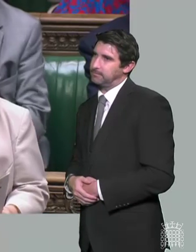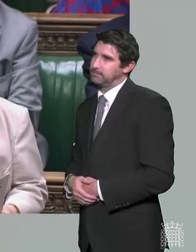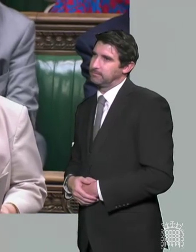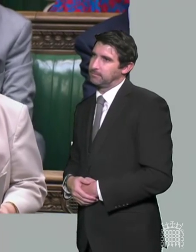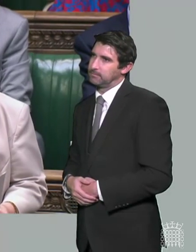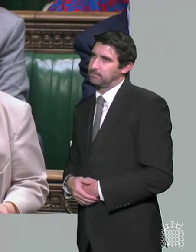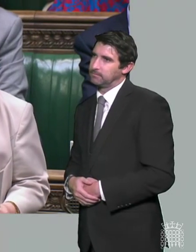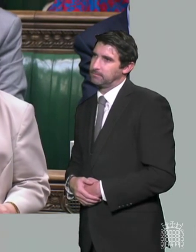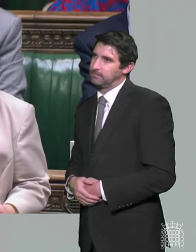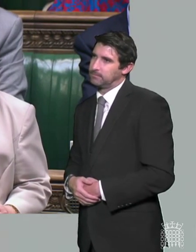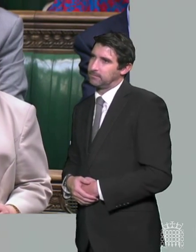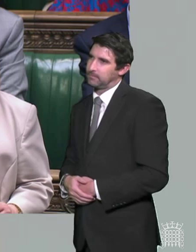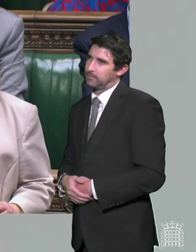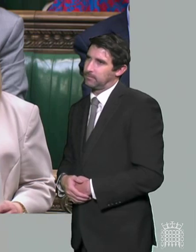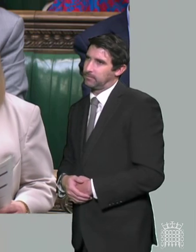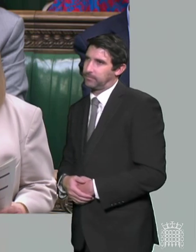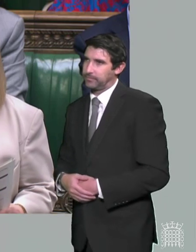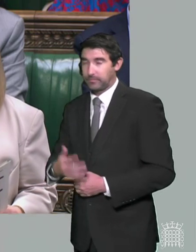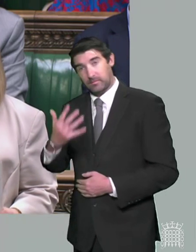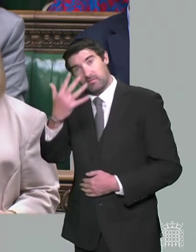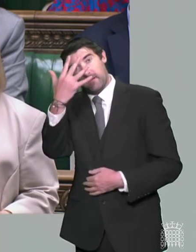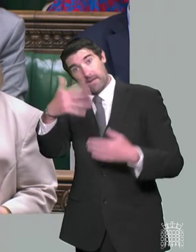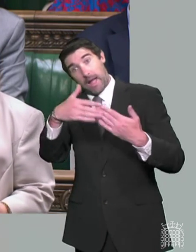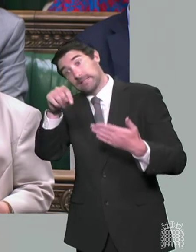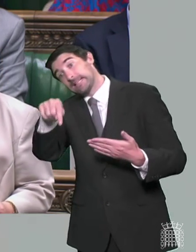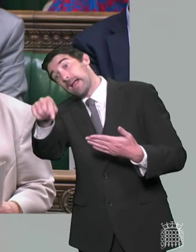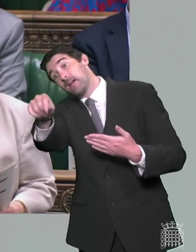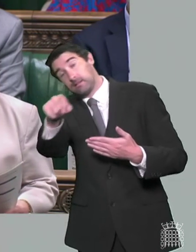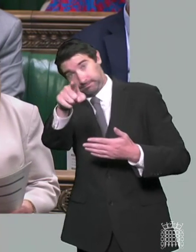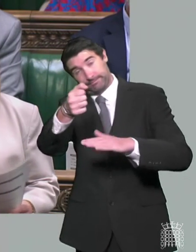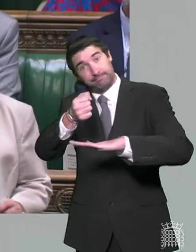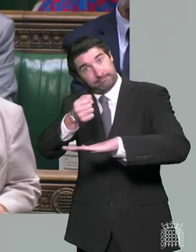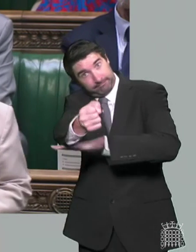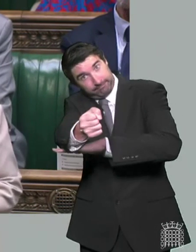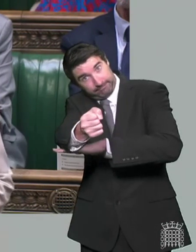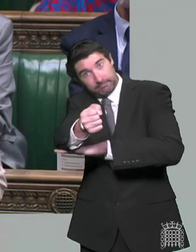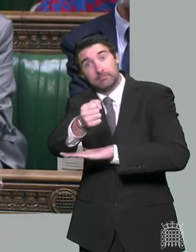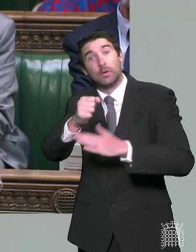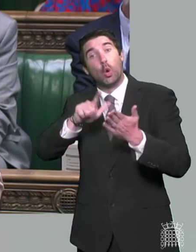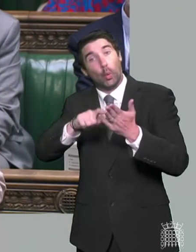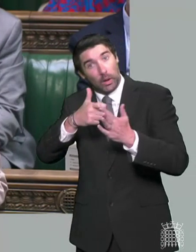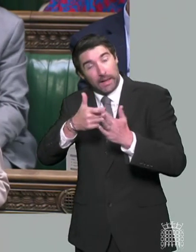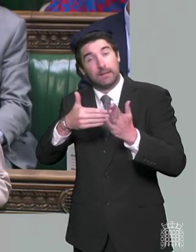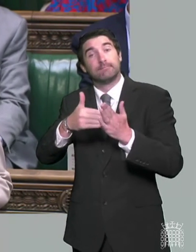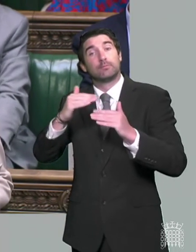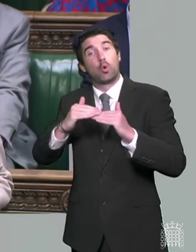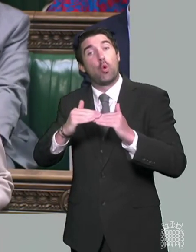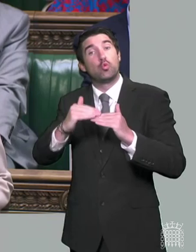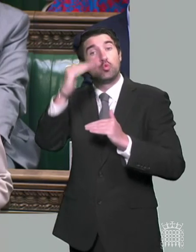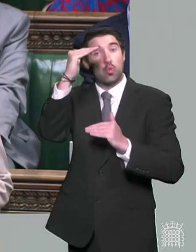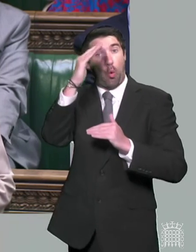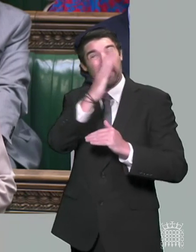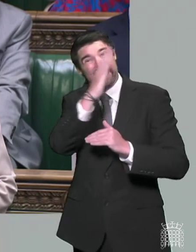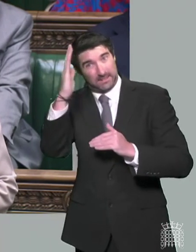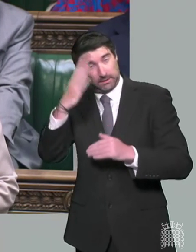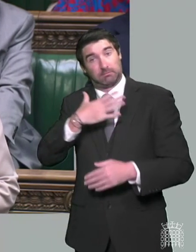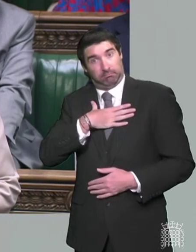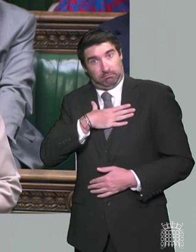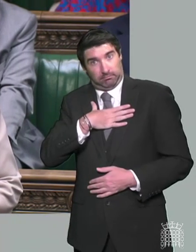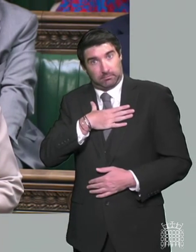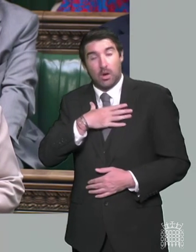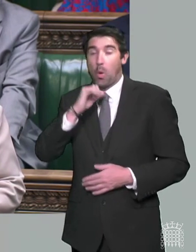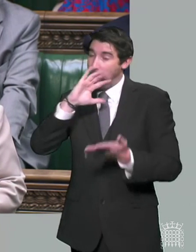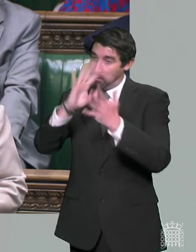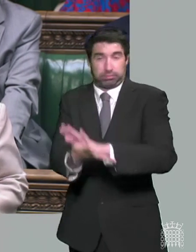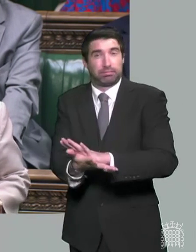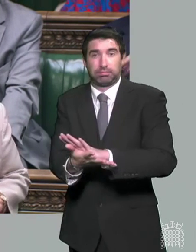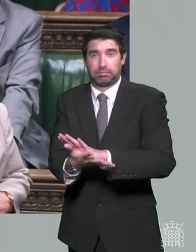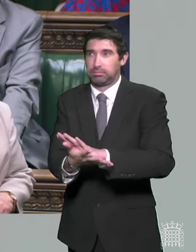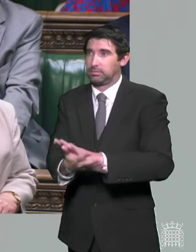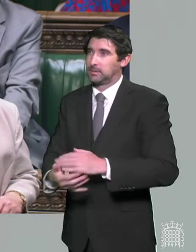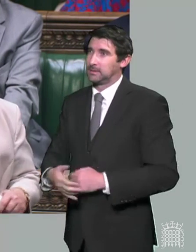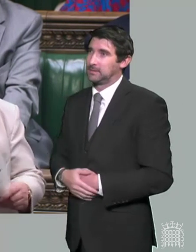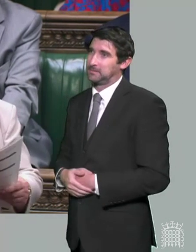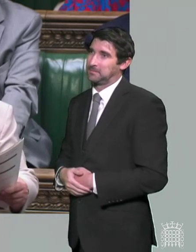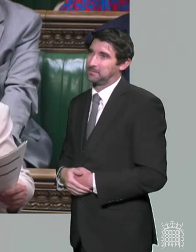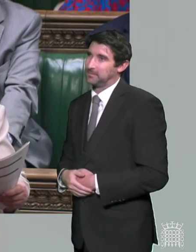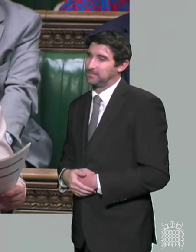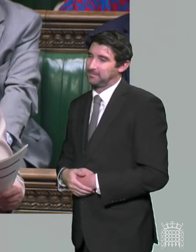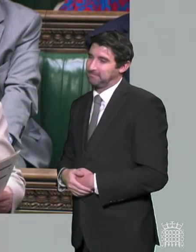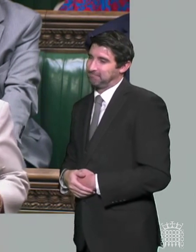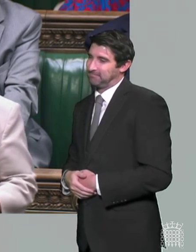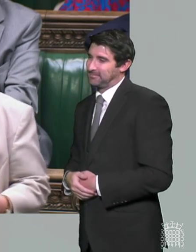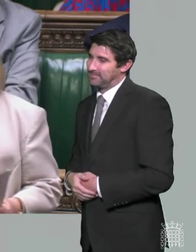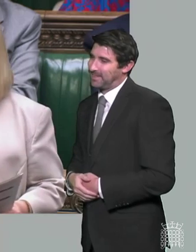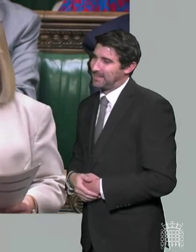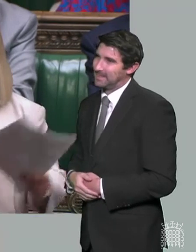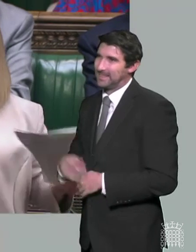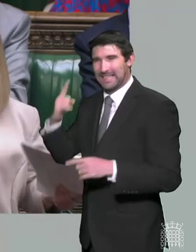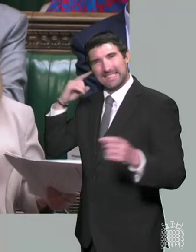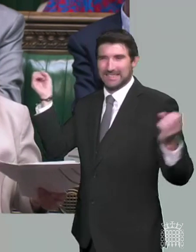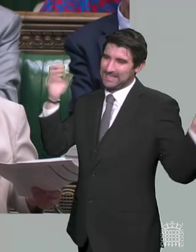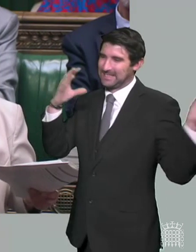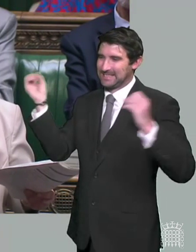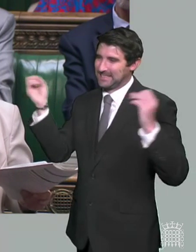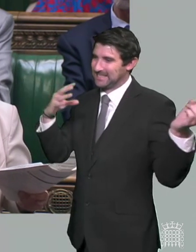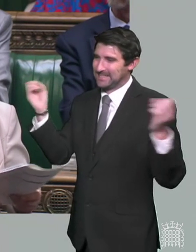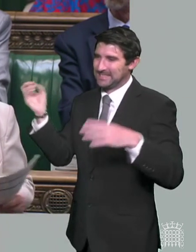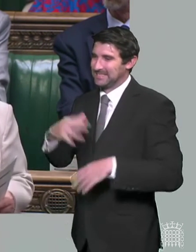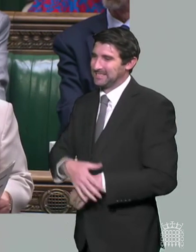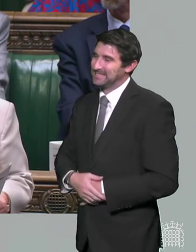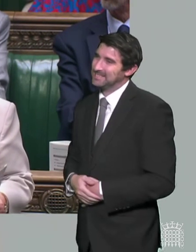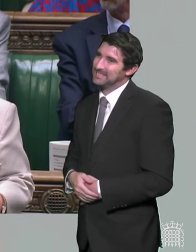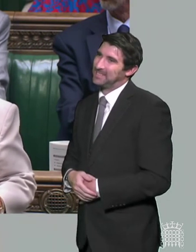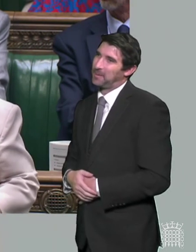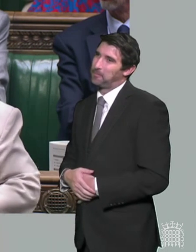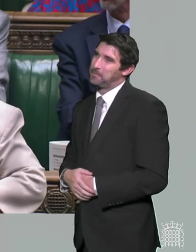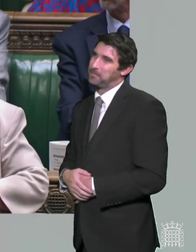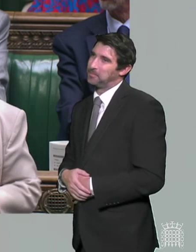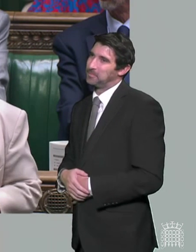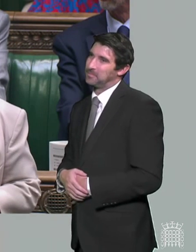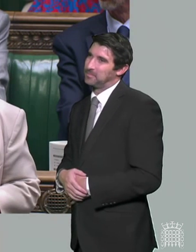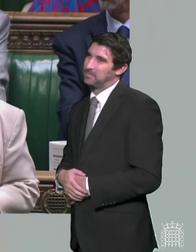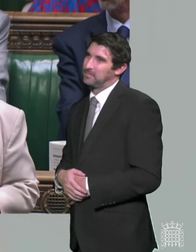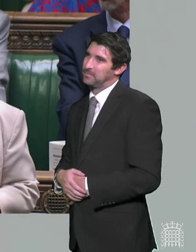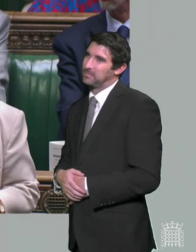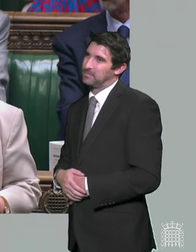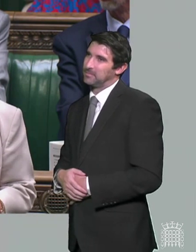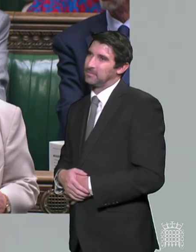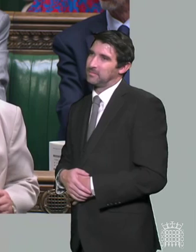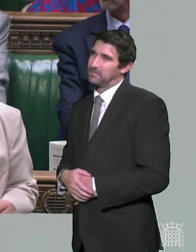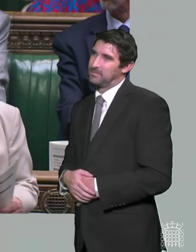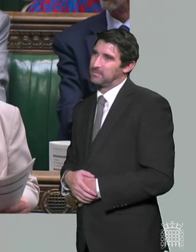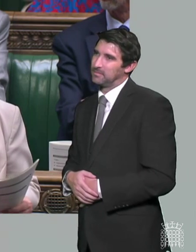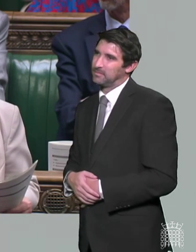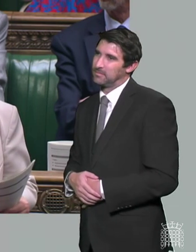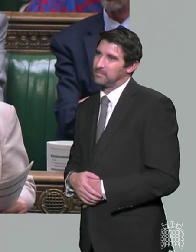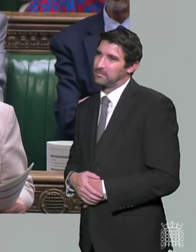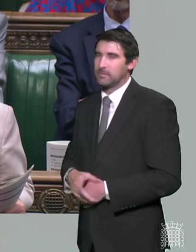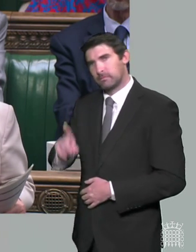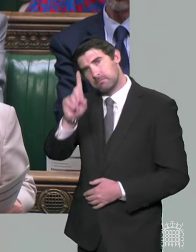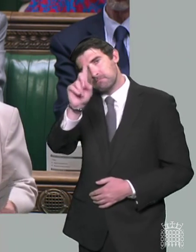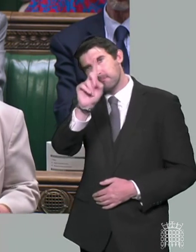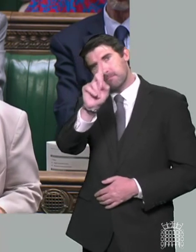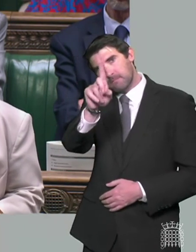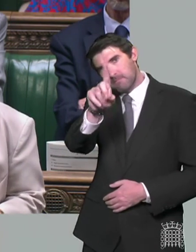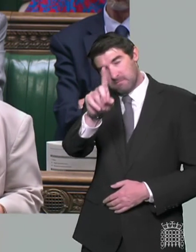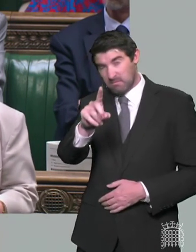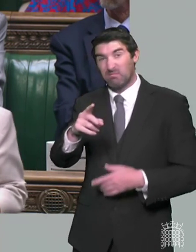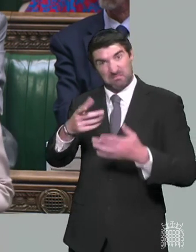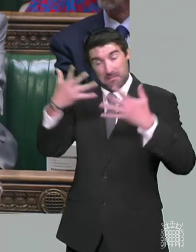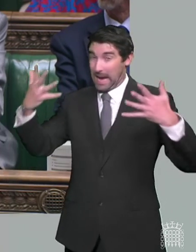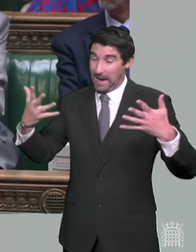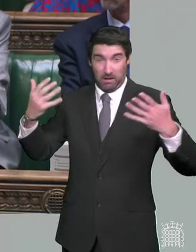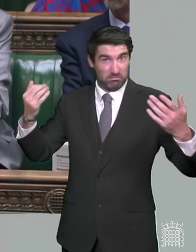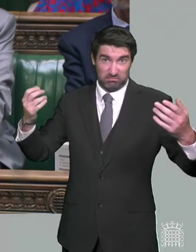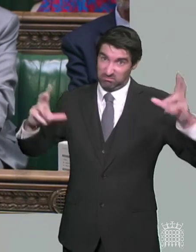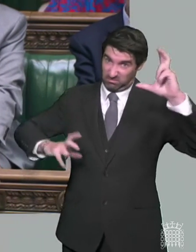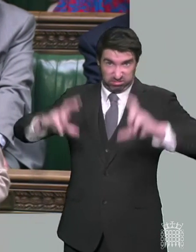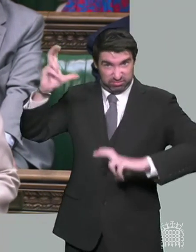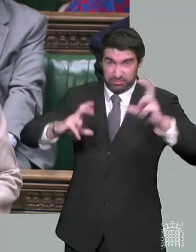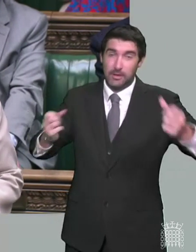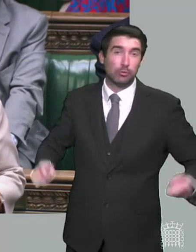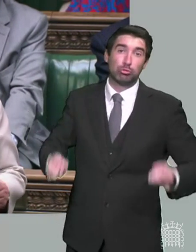In just five days, rail passengers across the UK and in the north-east will face huge disruption— But on the eve of the biggest rail dispute in a generation, it